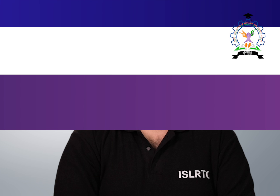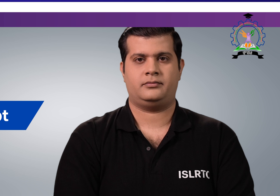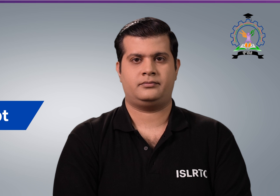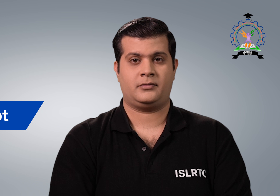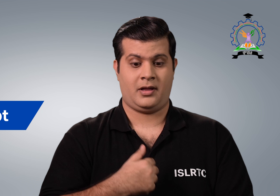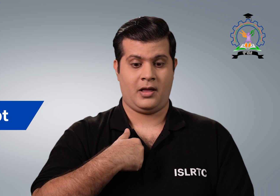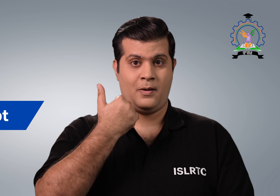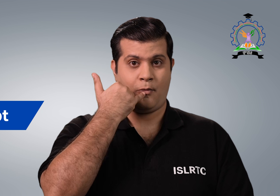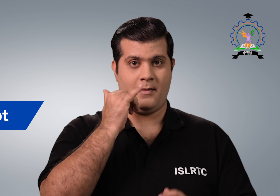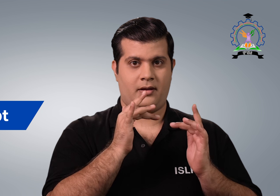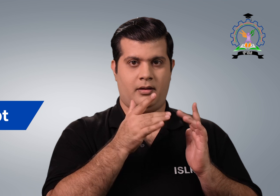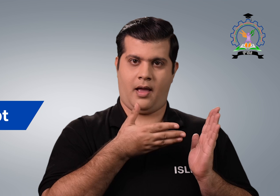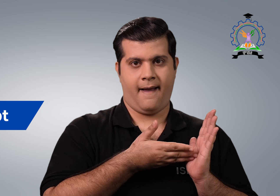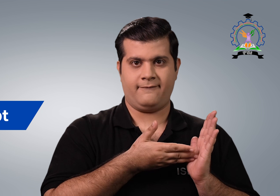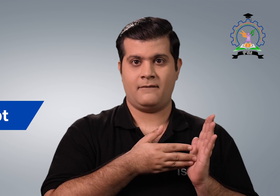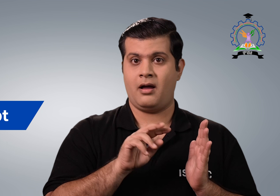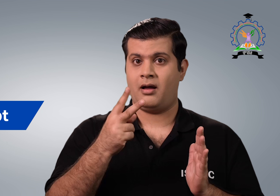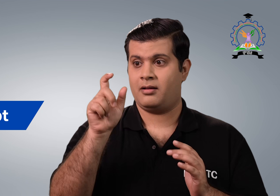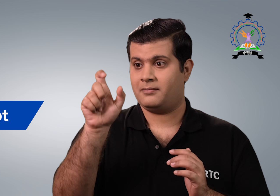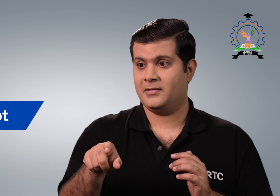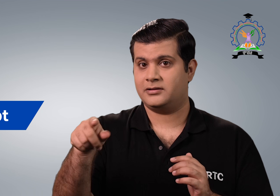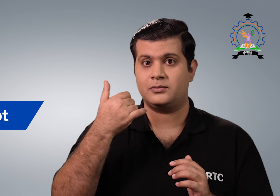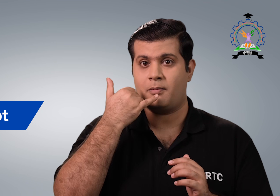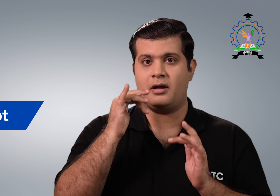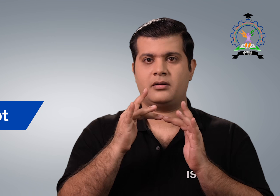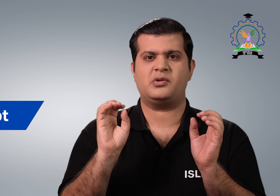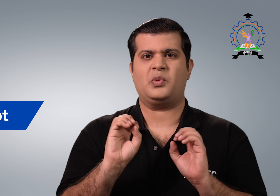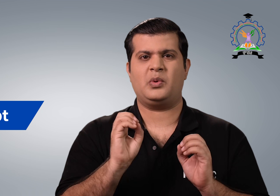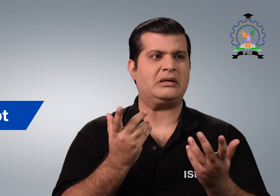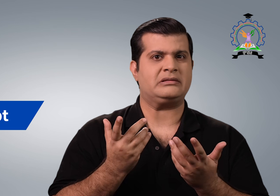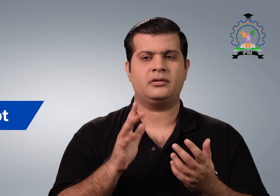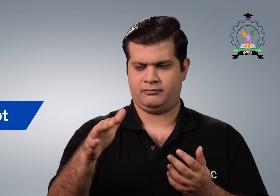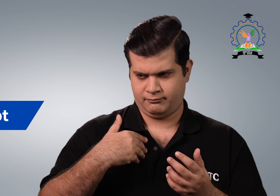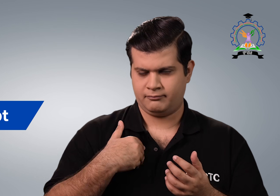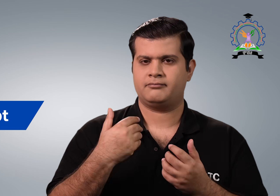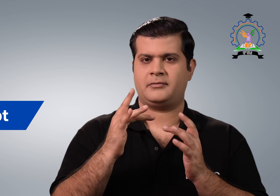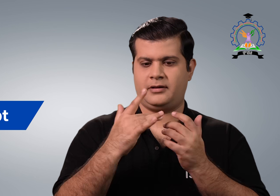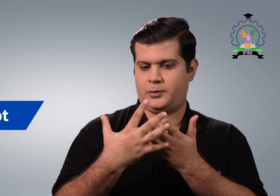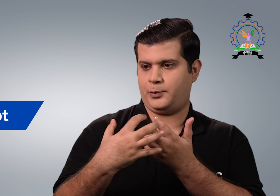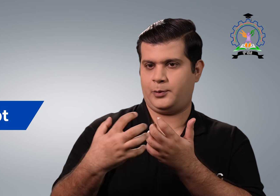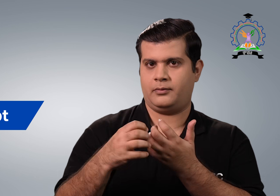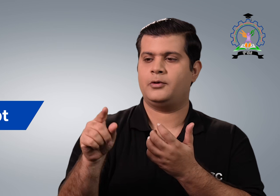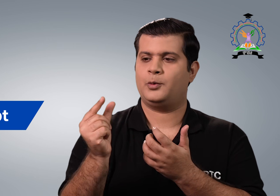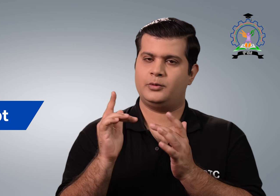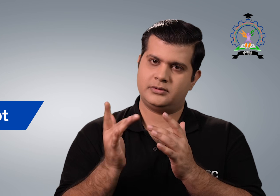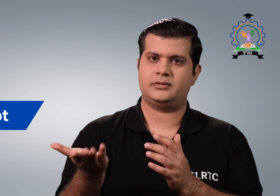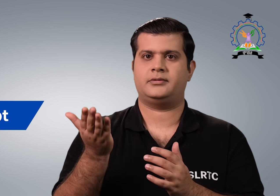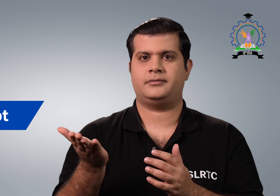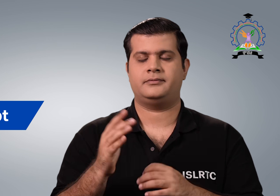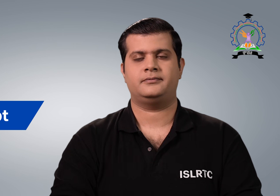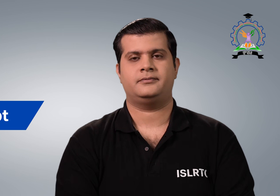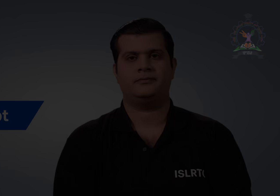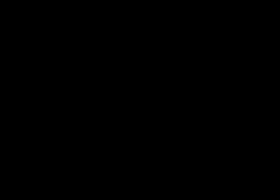Mobile hotspot lets you use your phone’s internet to connect other devices that don’t have their own internet.